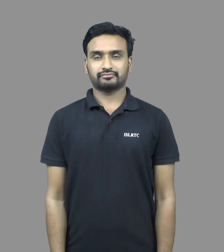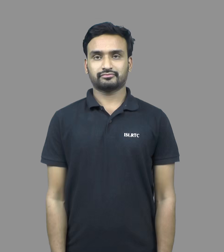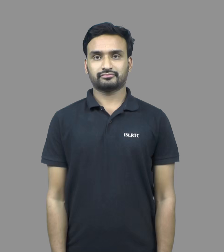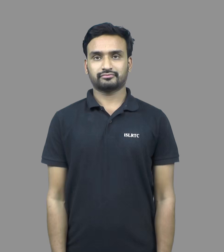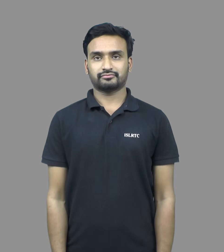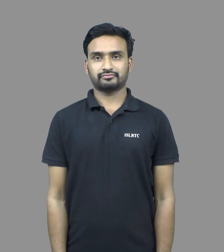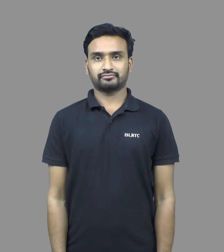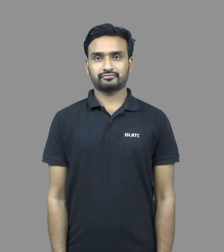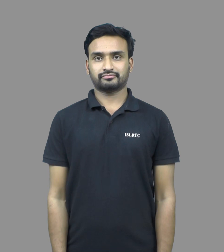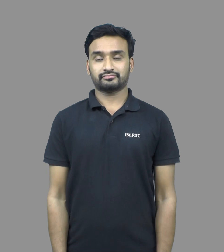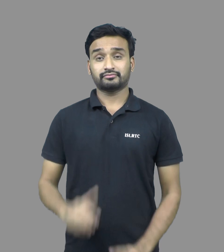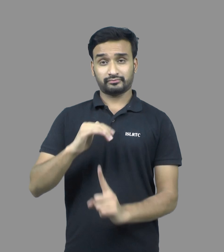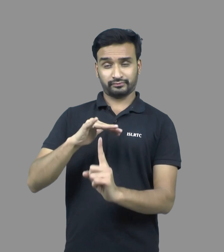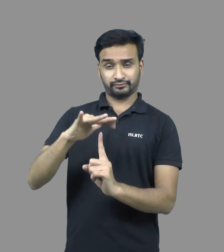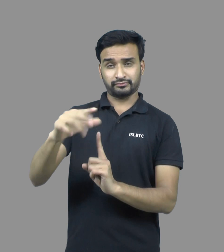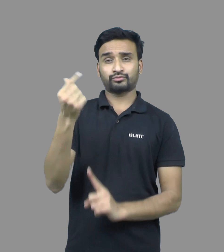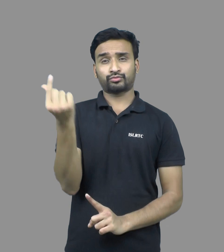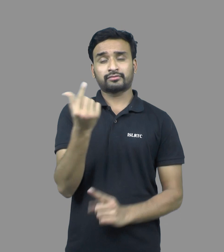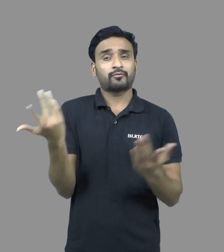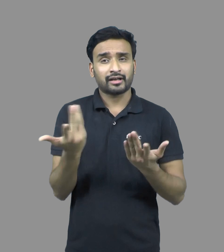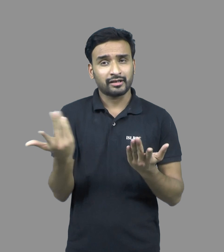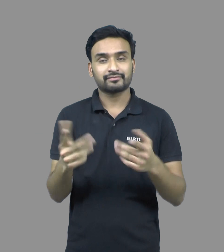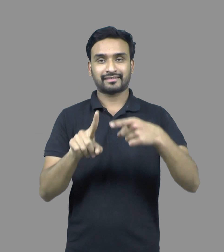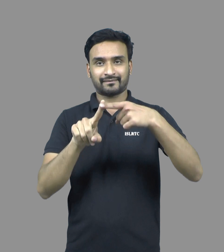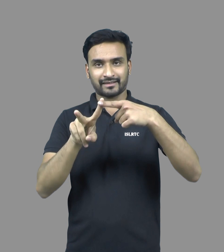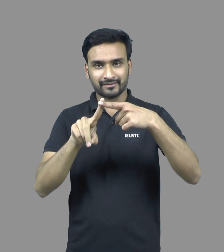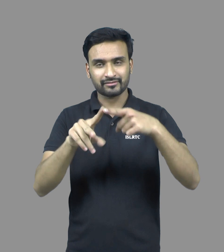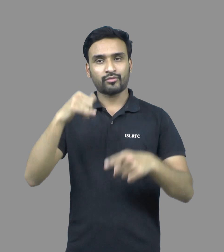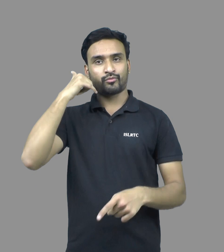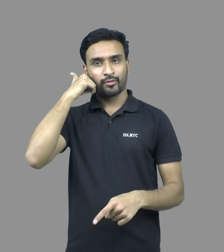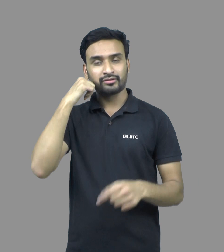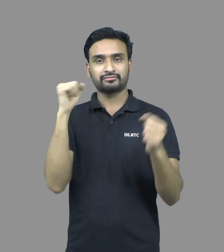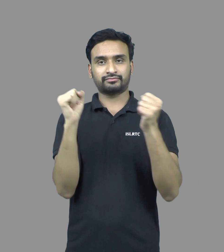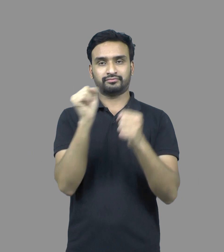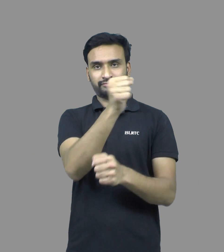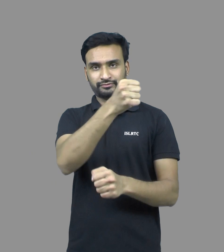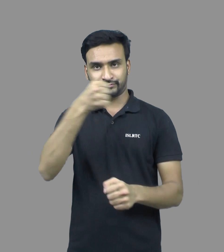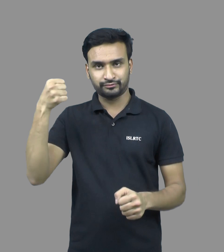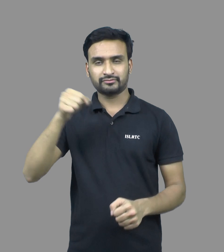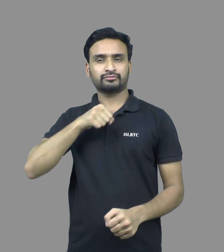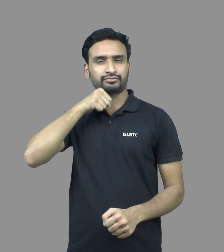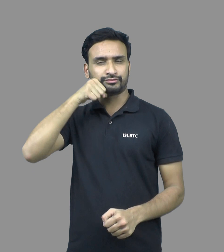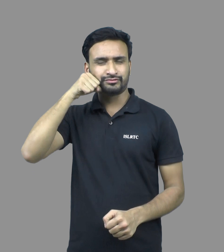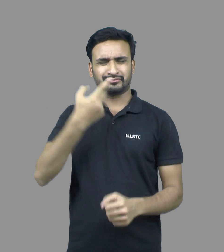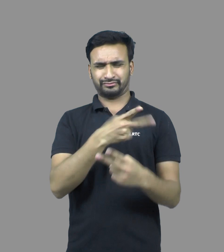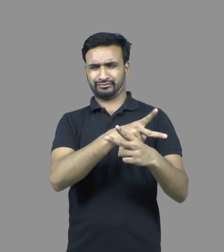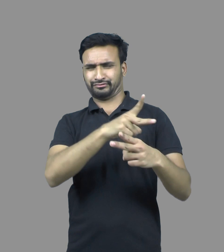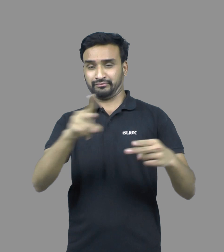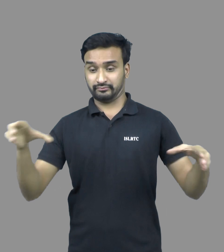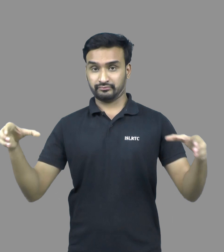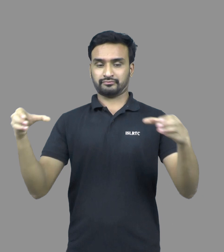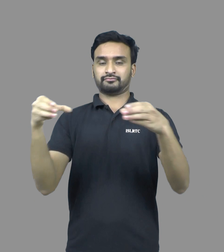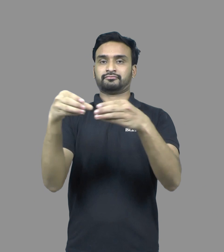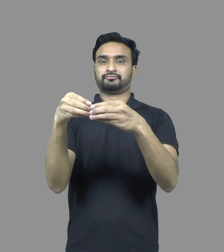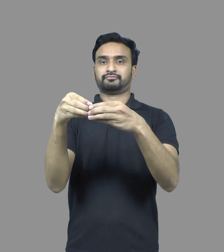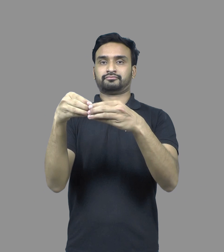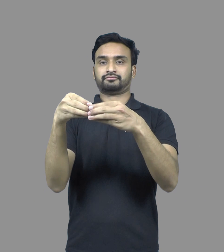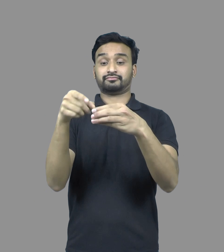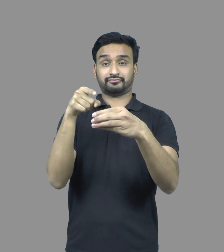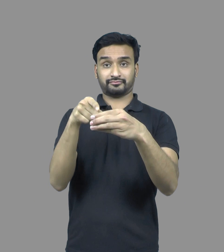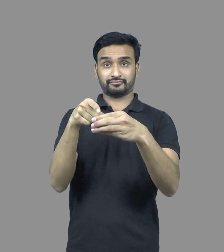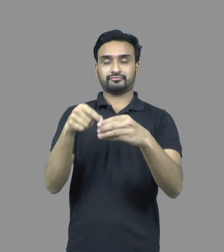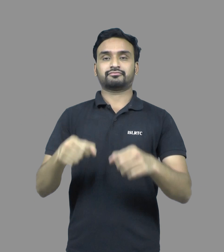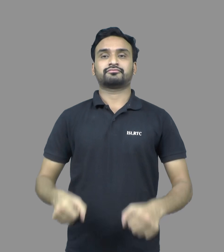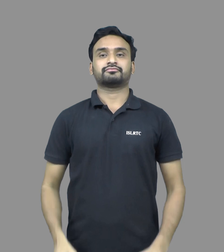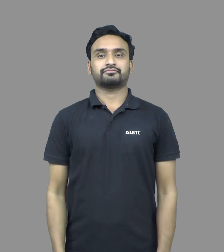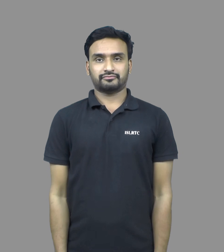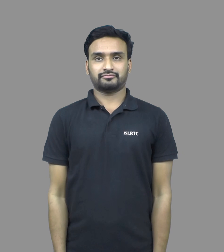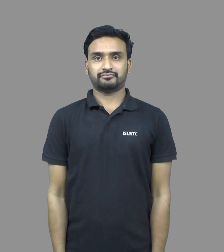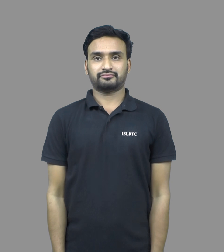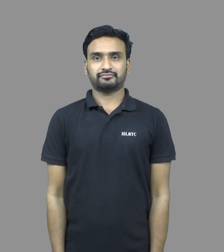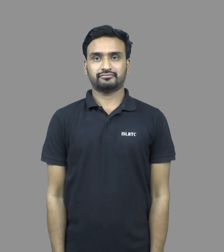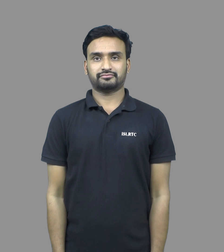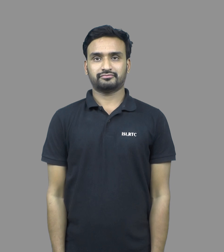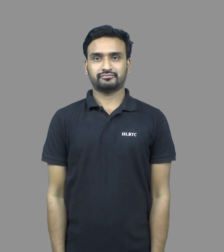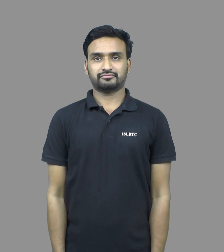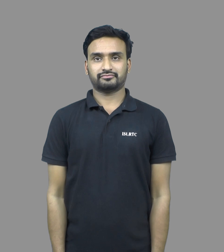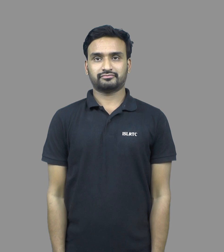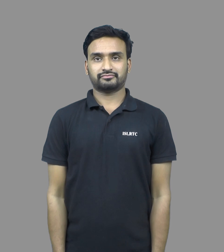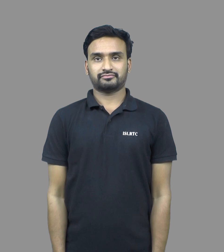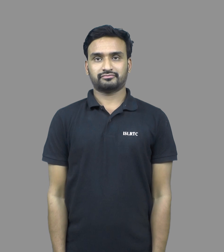Digital Electronics